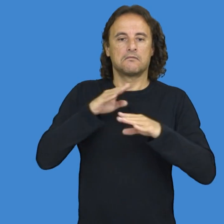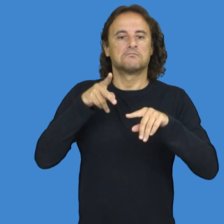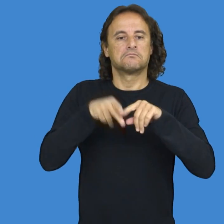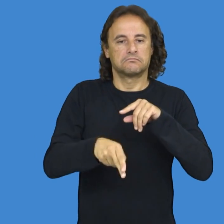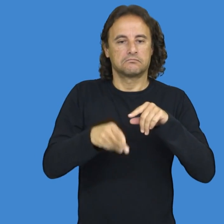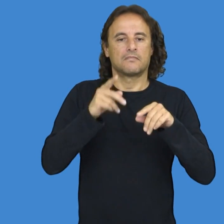evitar